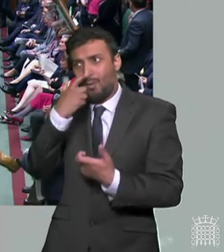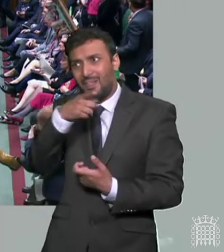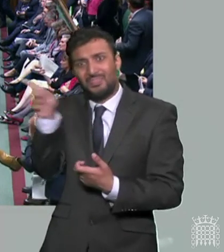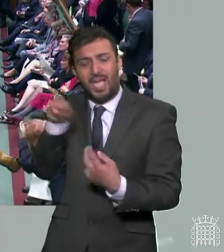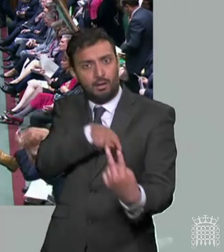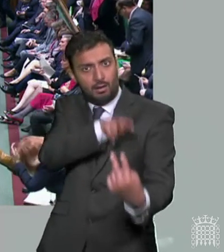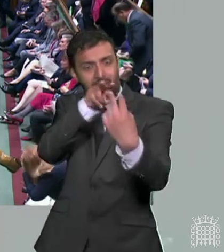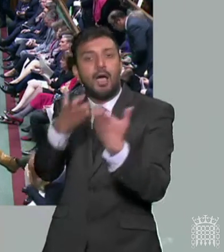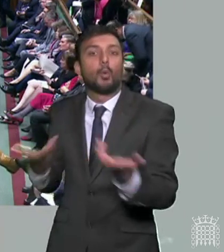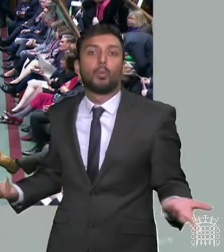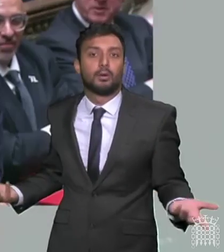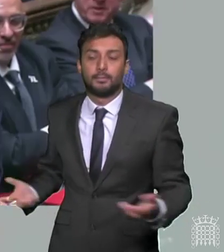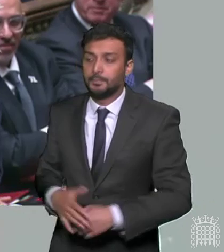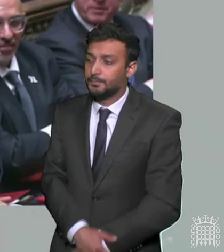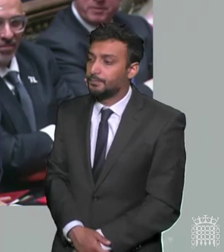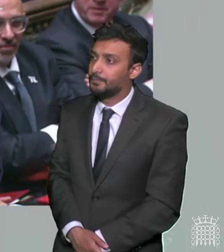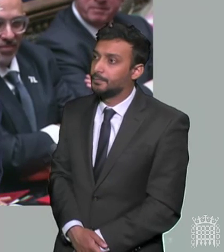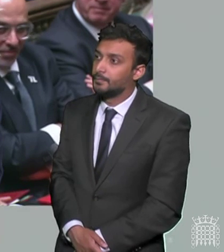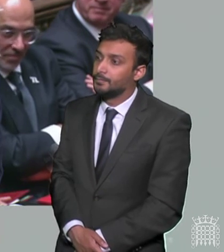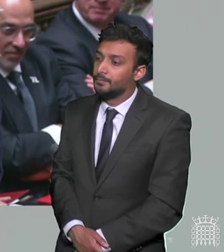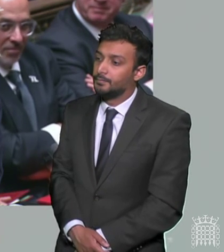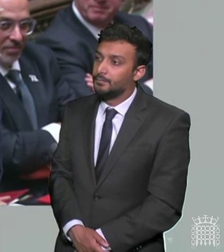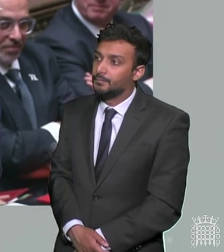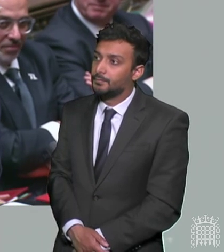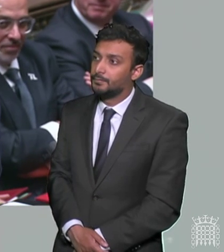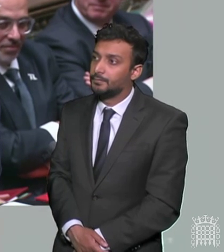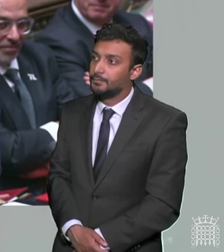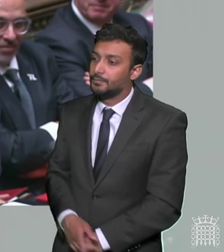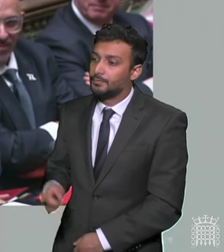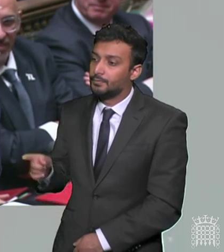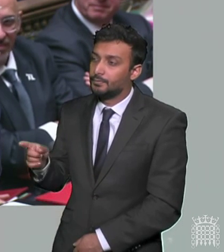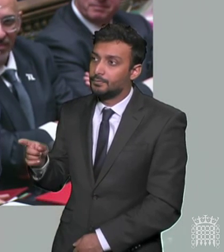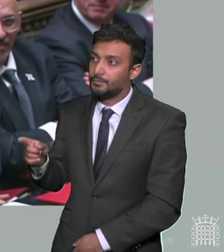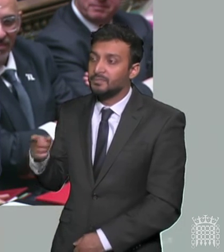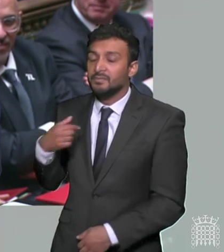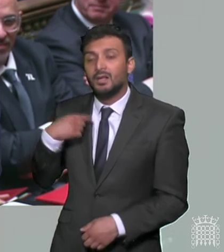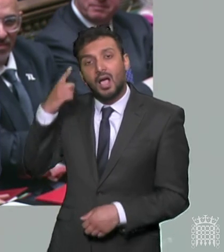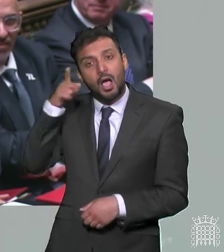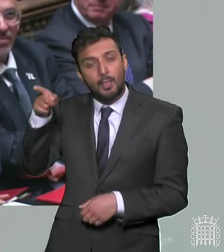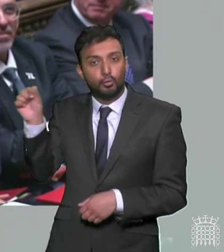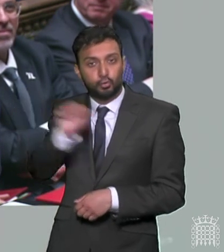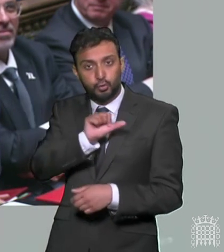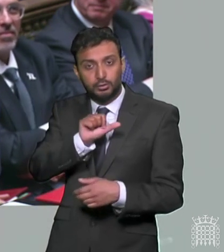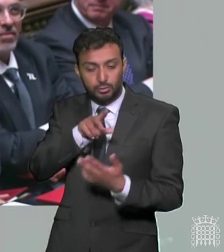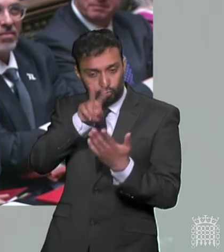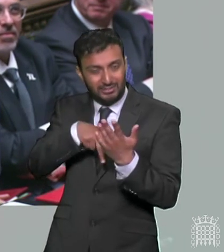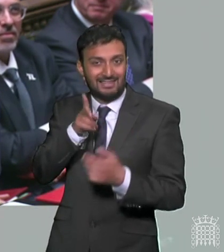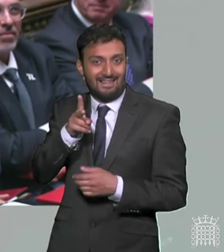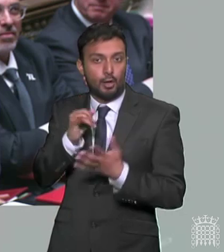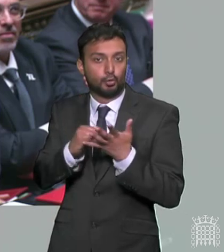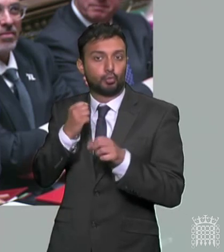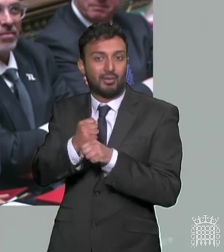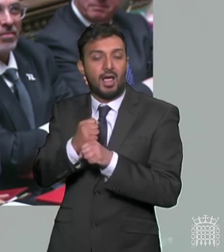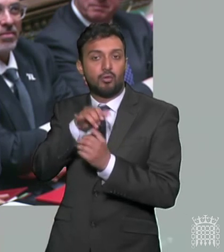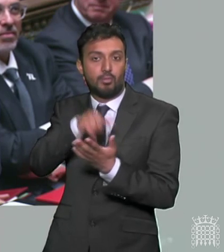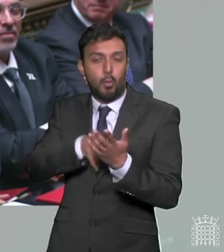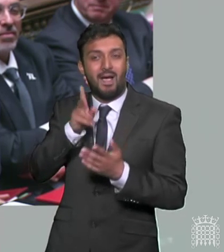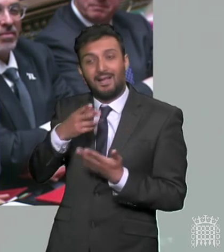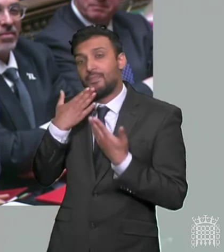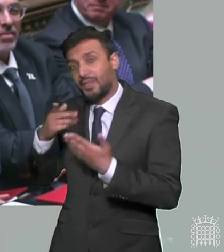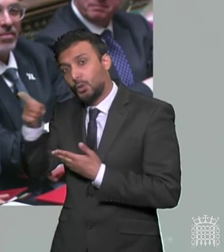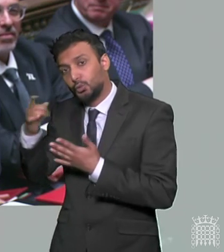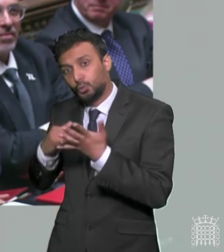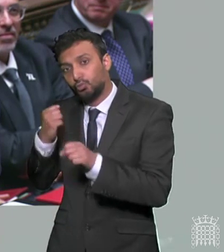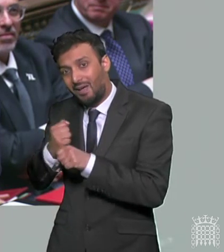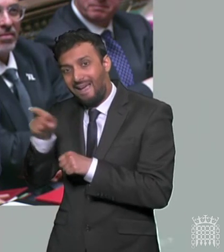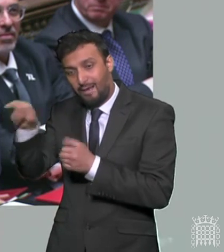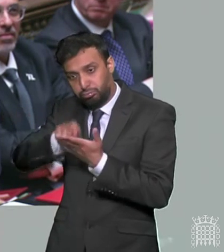I think that the right honourable Gentleman should look closely at Sue Gray’s report, and I repeat my thanks to her.